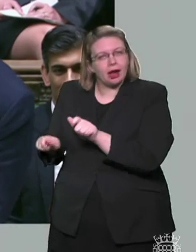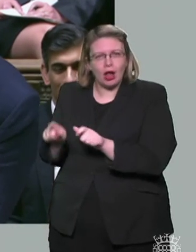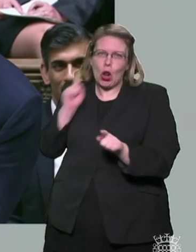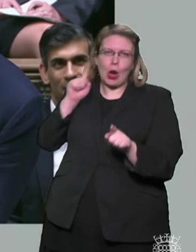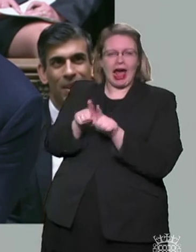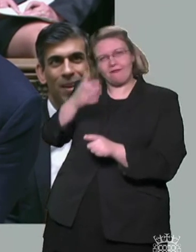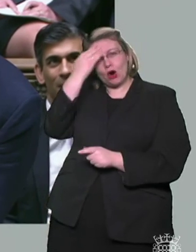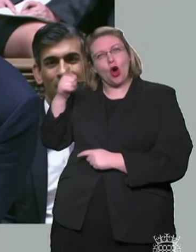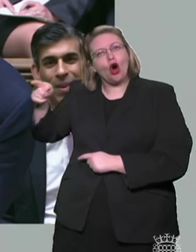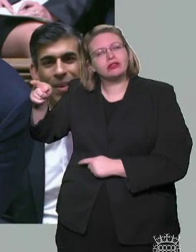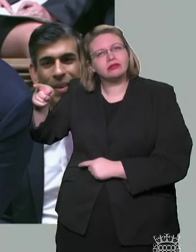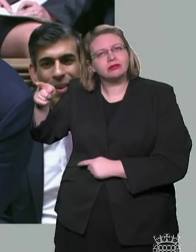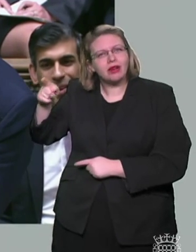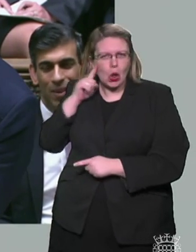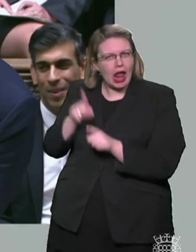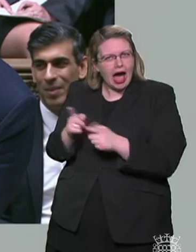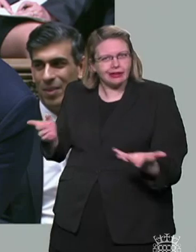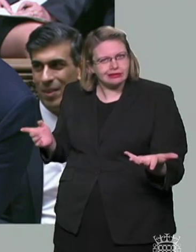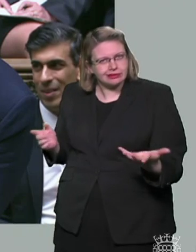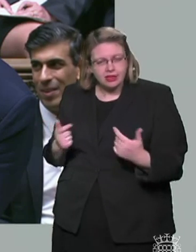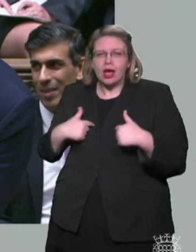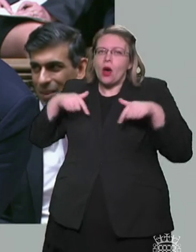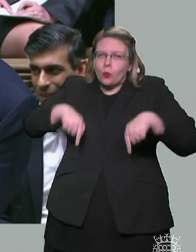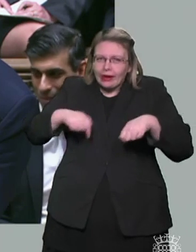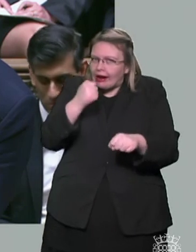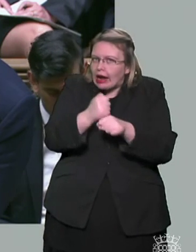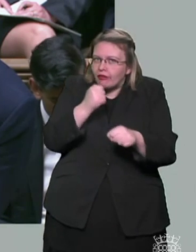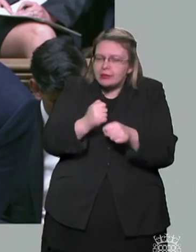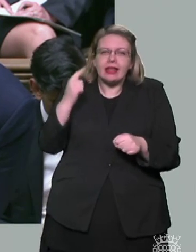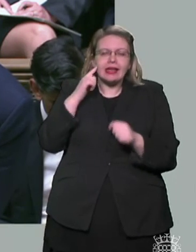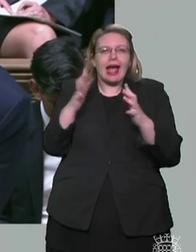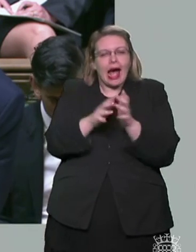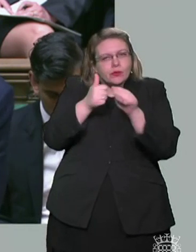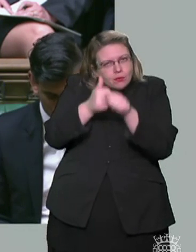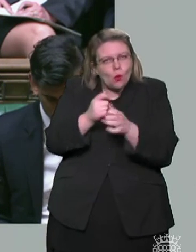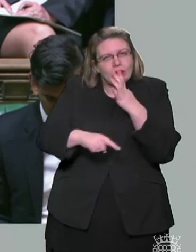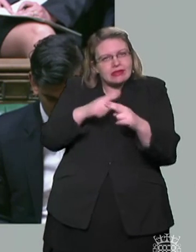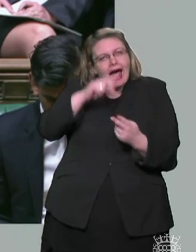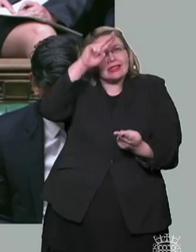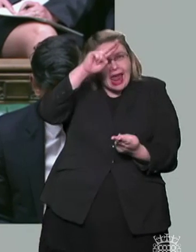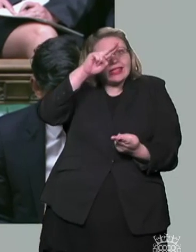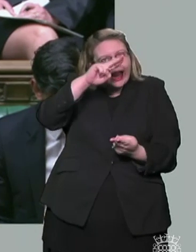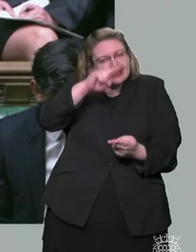This is a Government who are getting on with reducing the tax burden wherever we can.